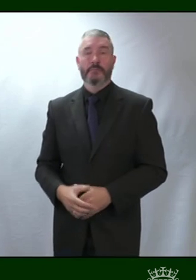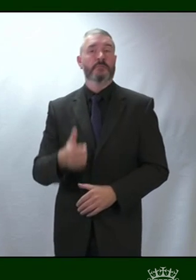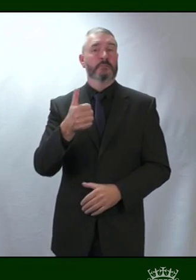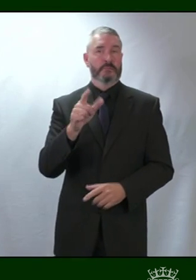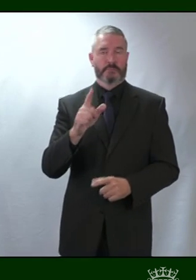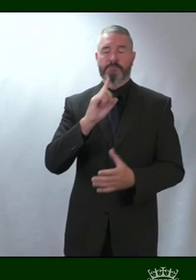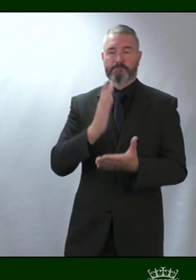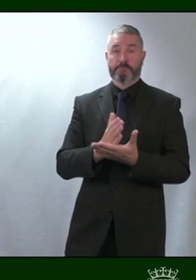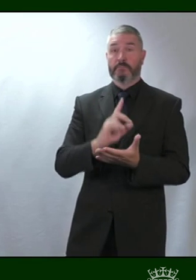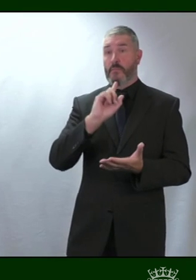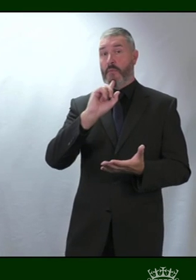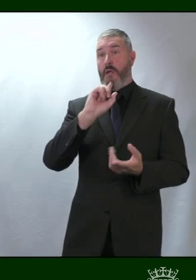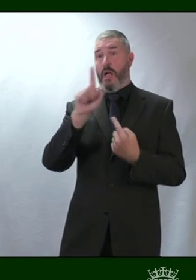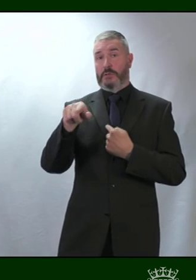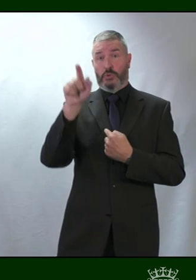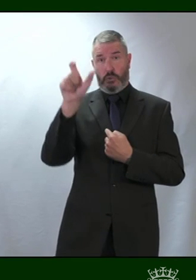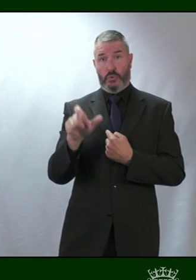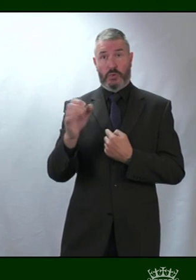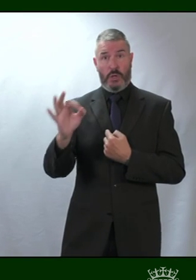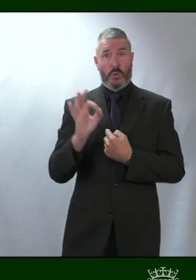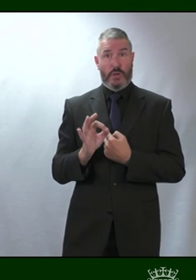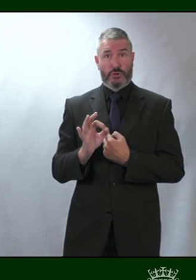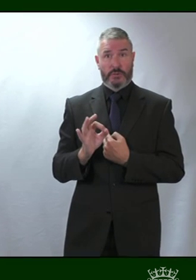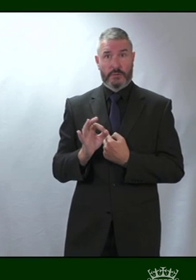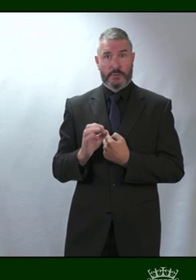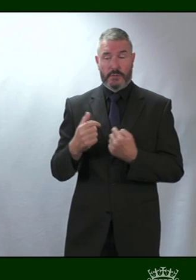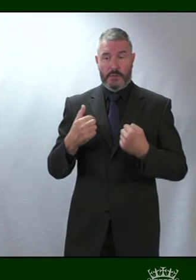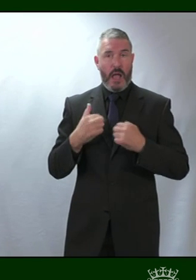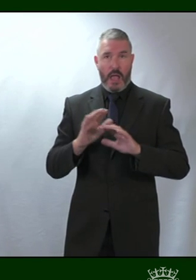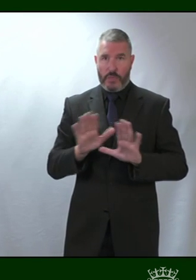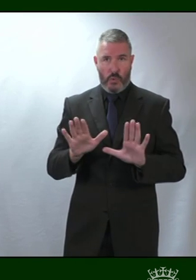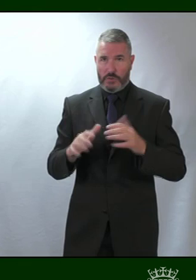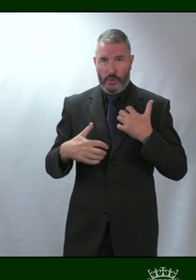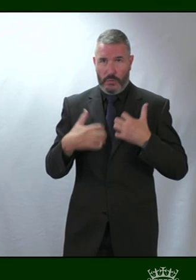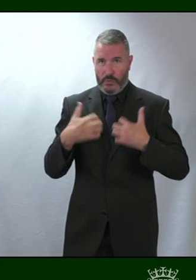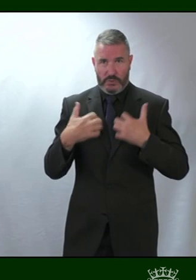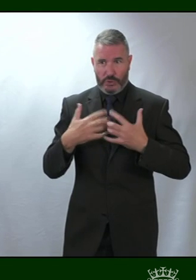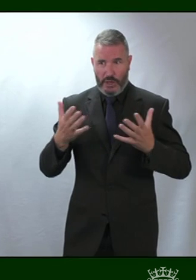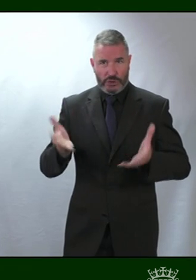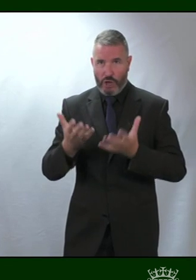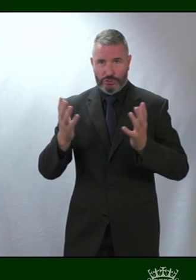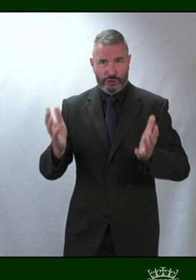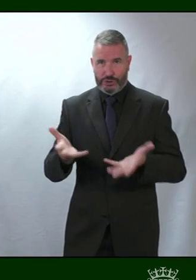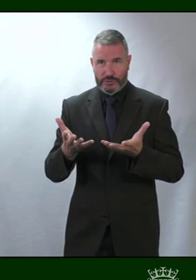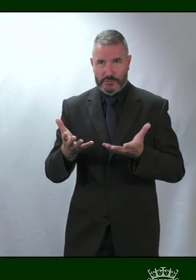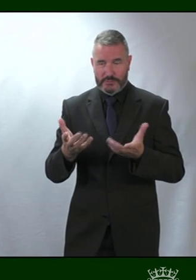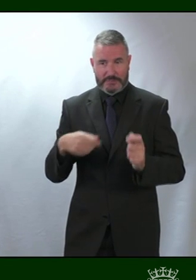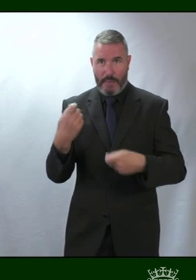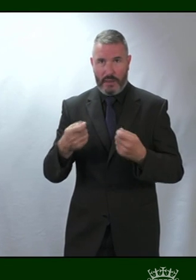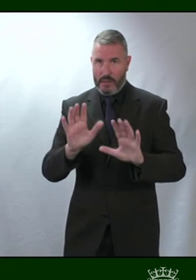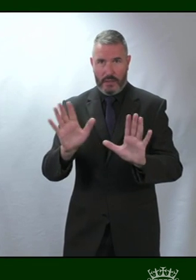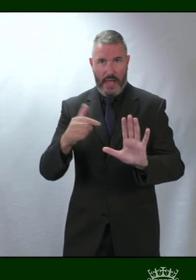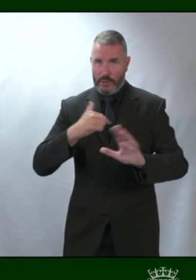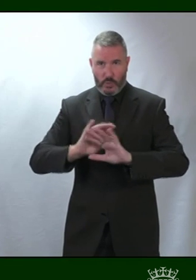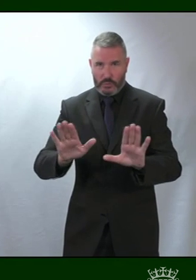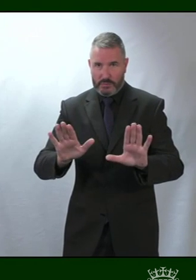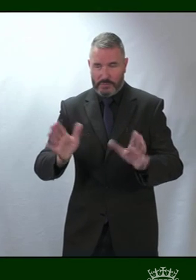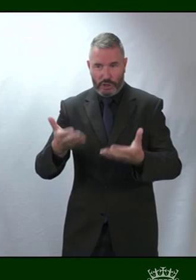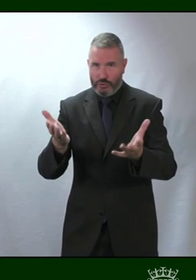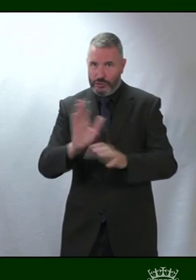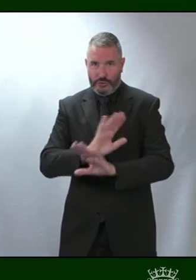What I can certainly tell the hon. Gentleman is that I am not an enthusiast for encouraging the spread of gambling in this country.